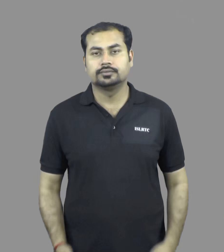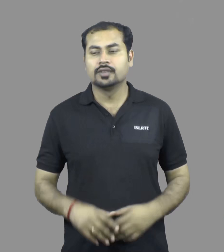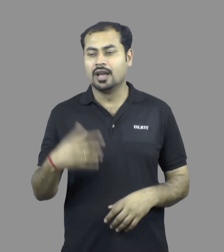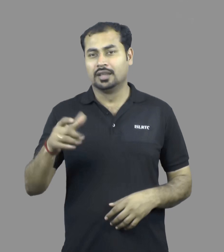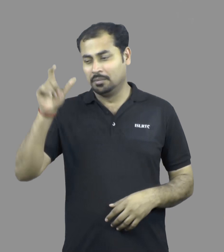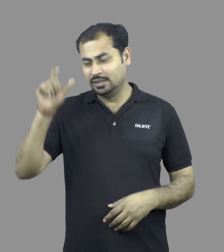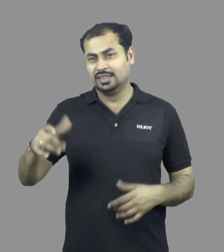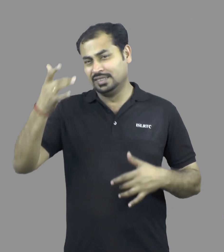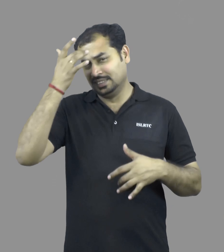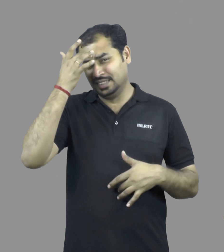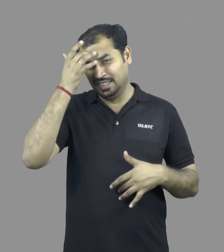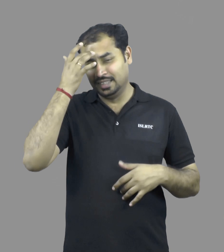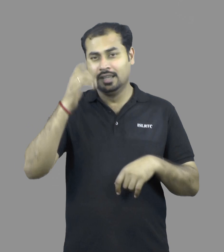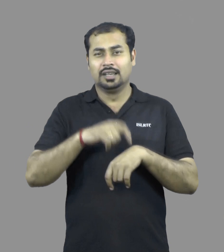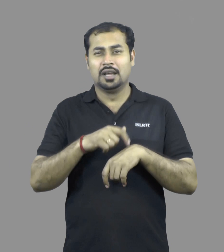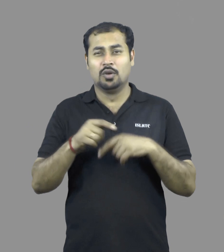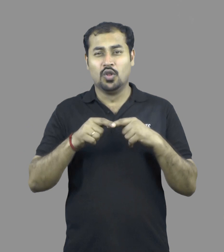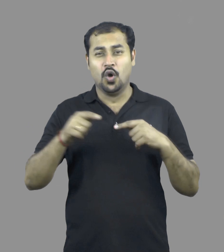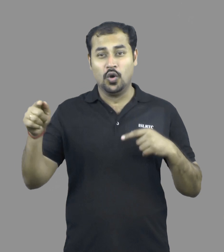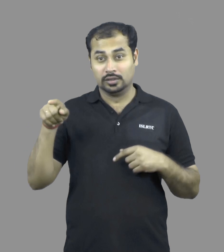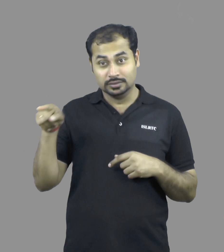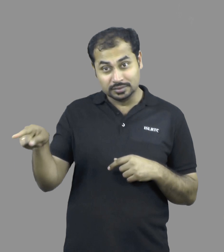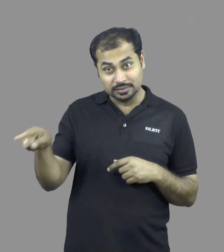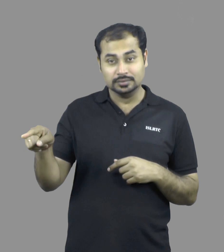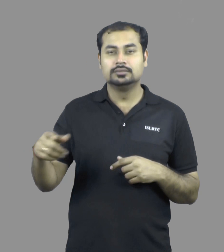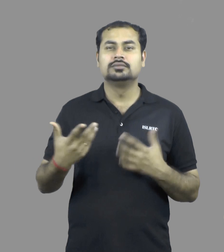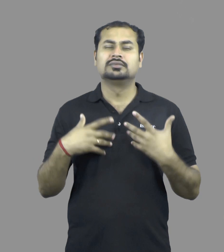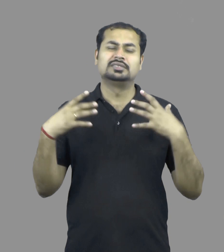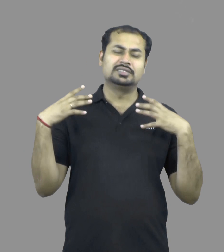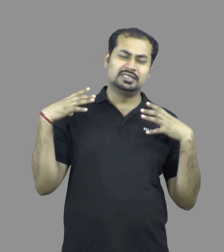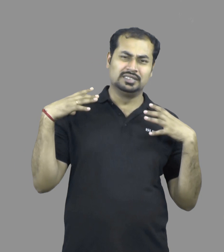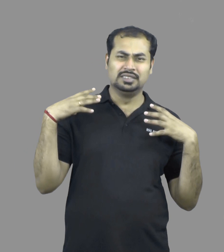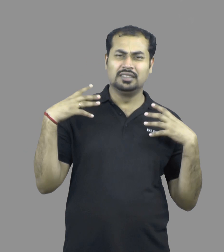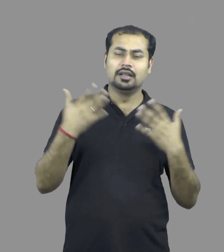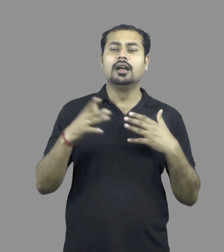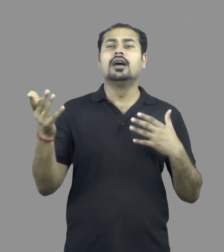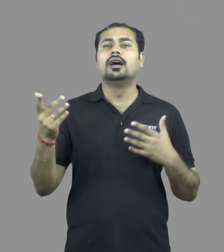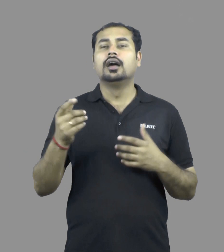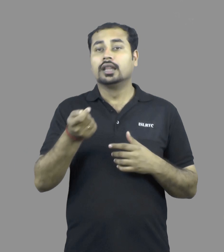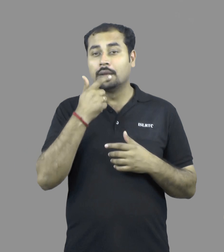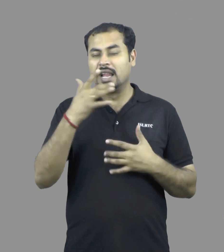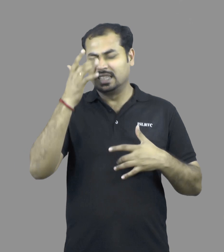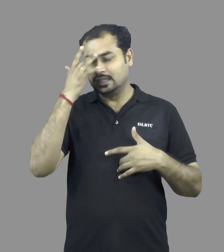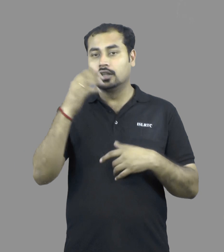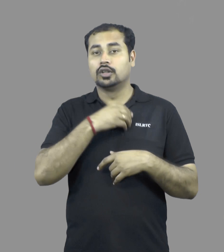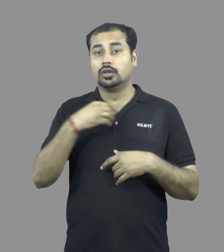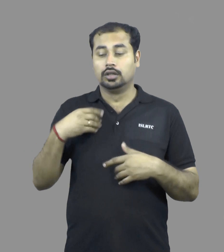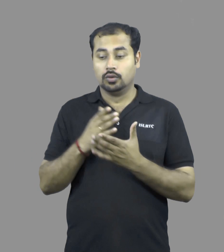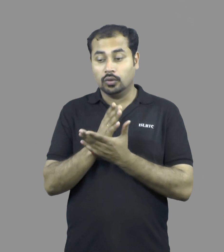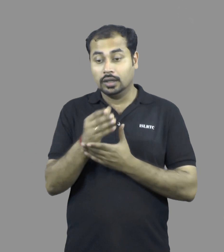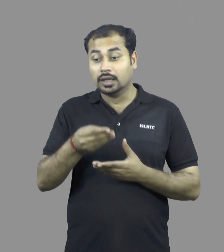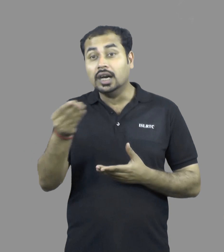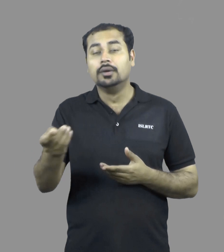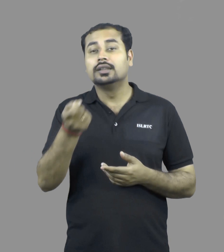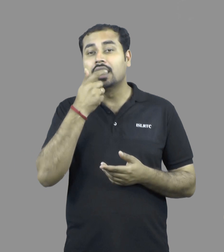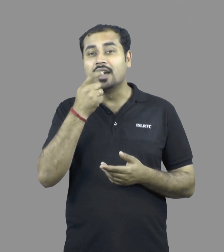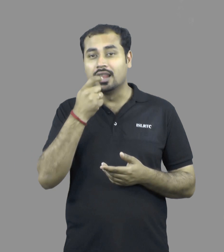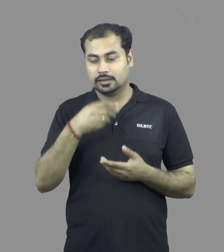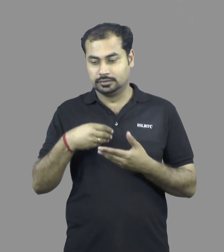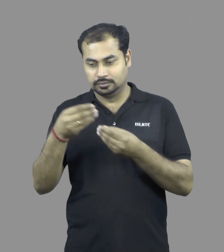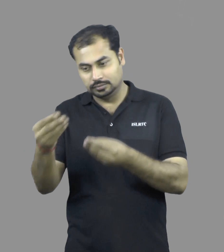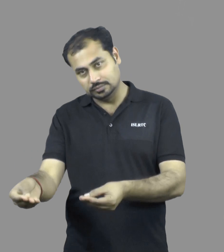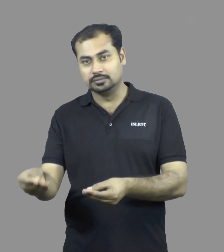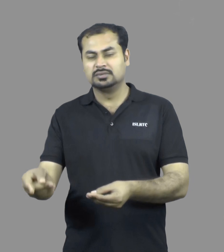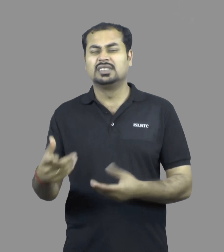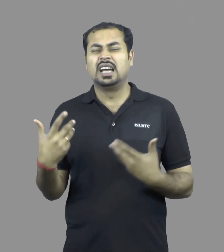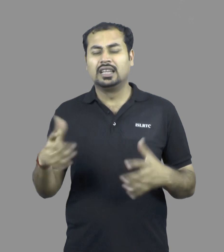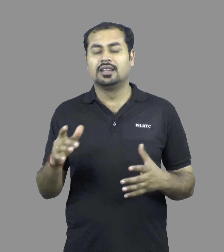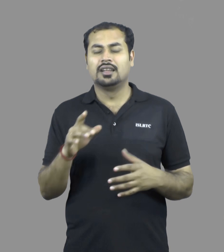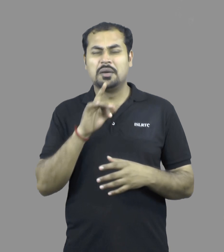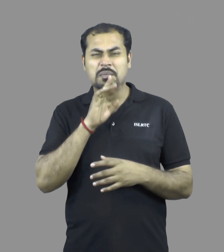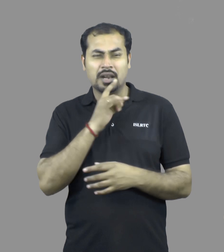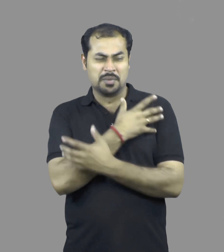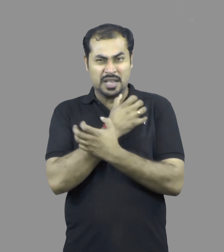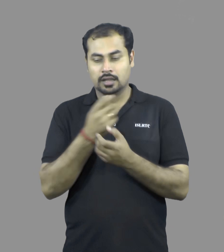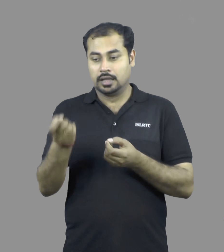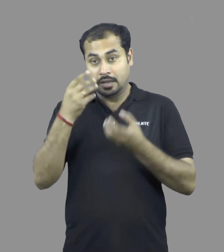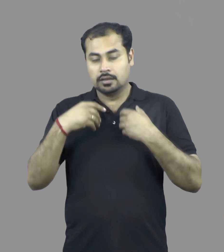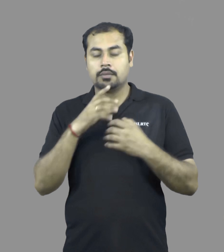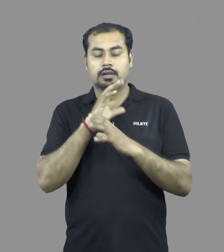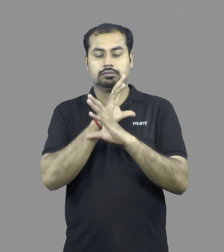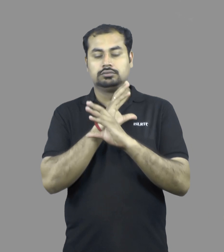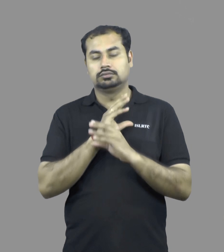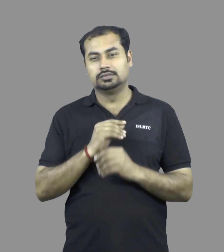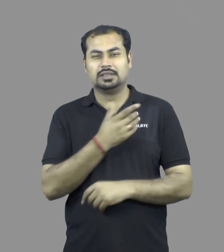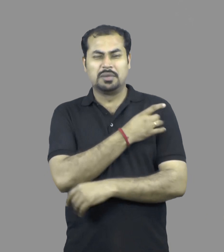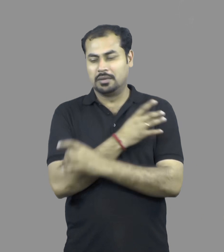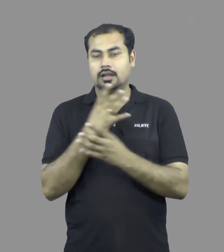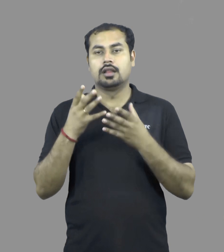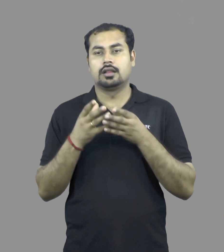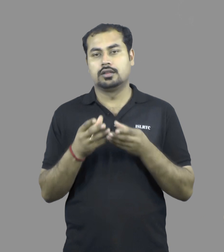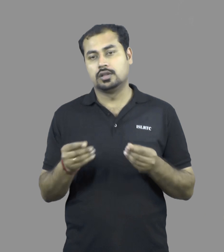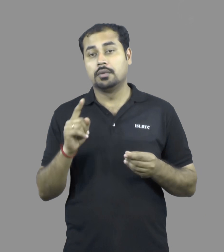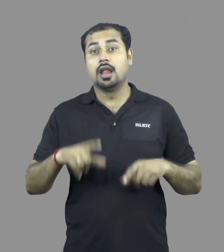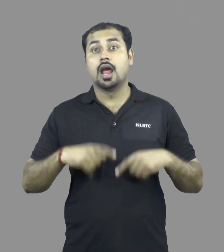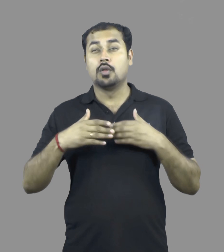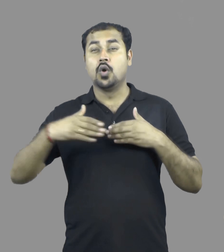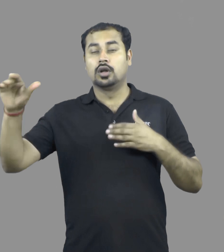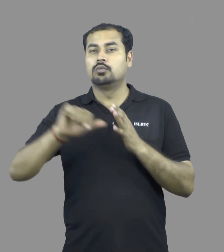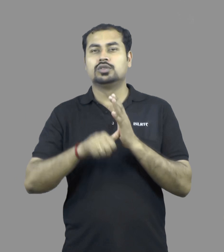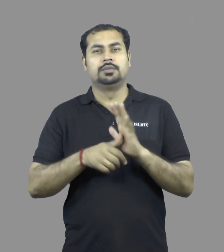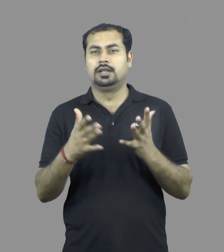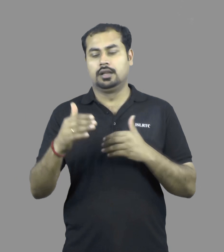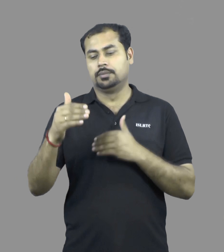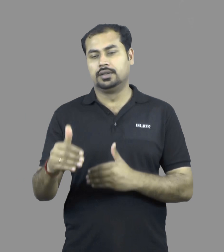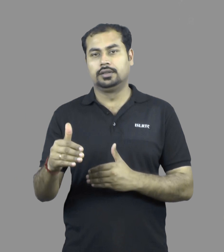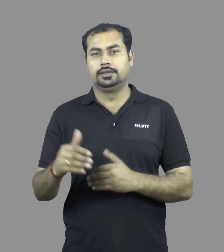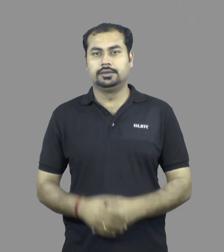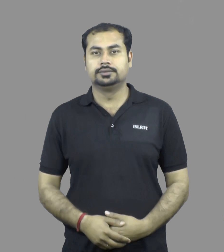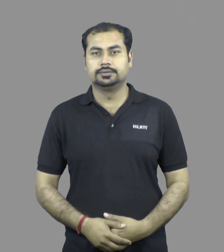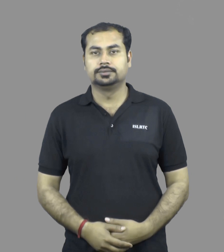Palliation